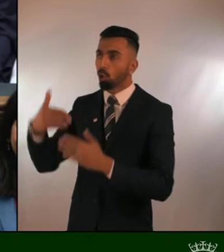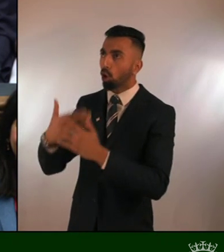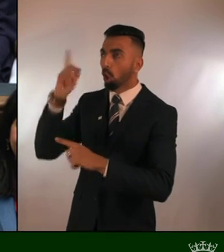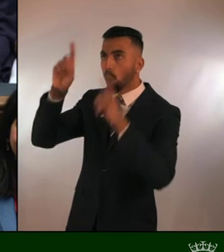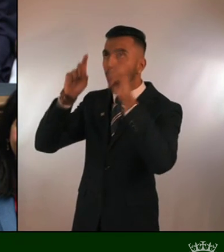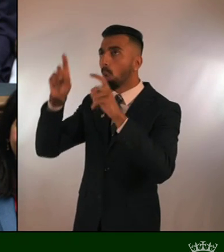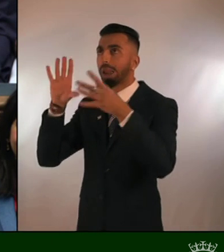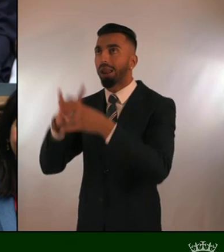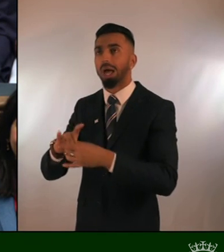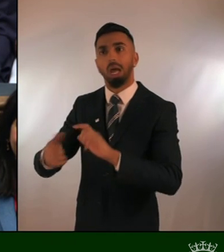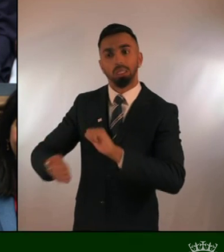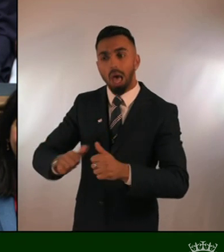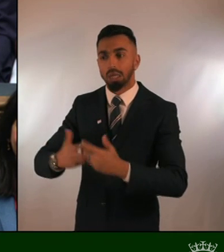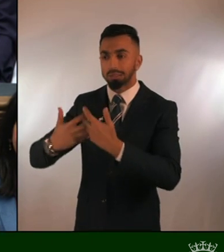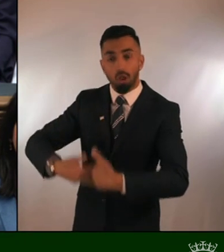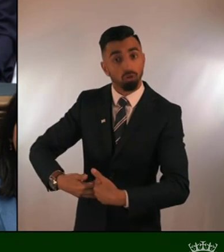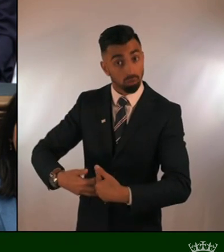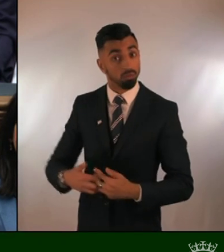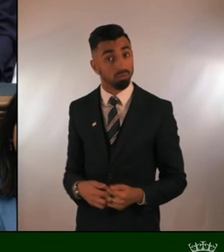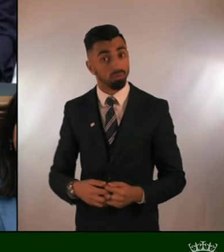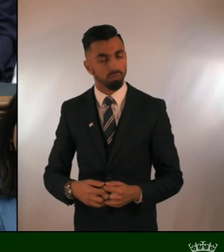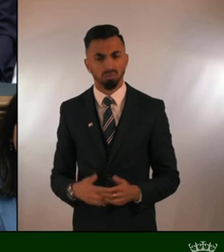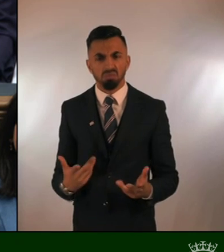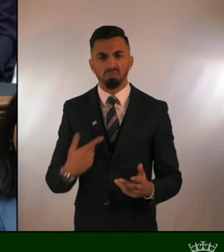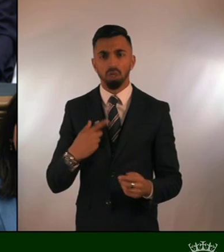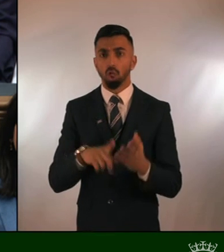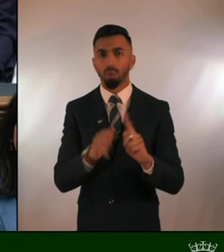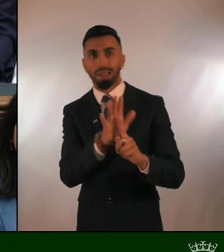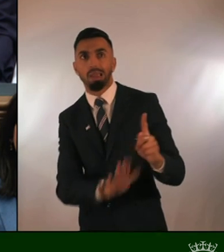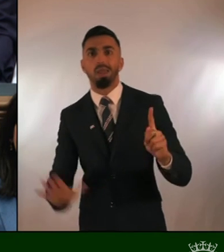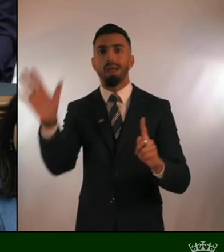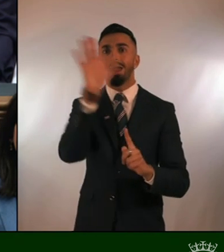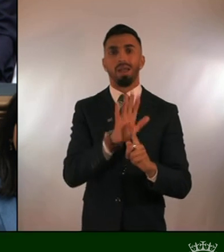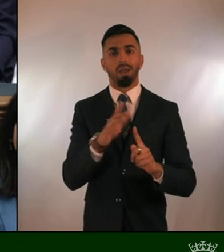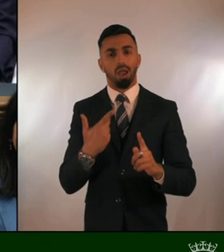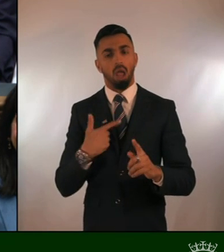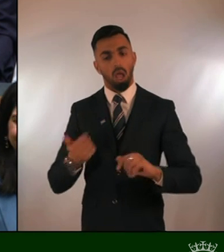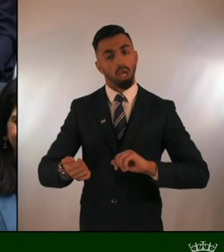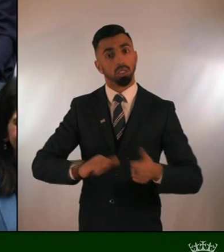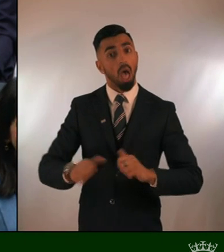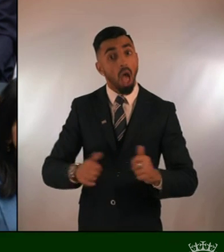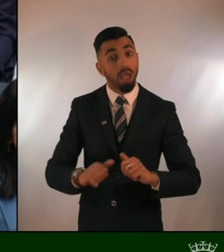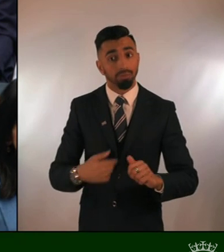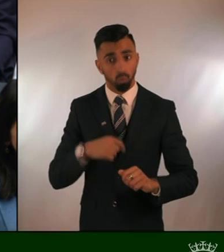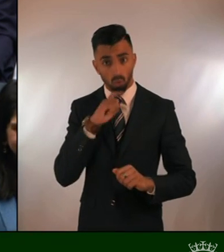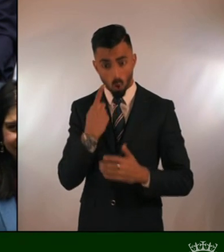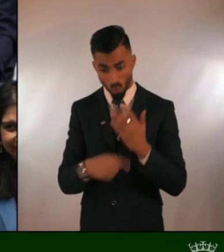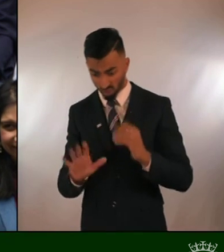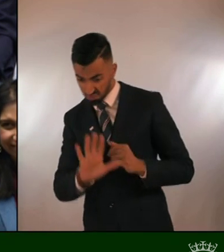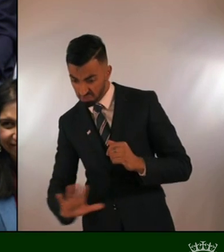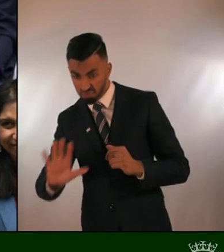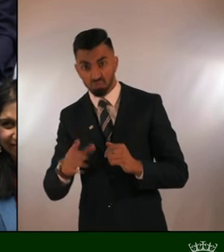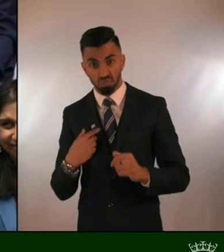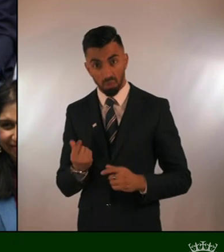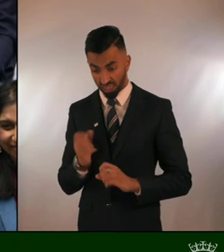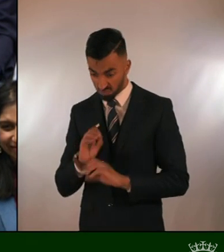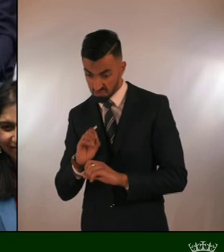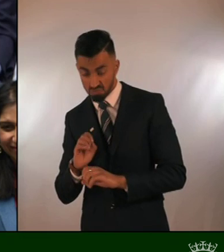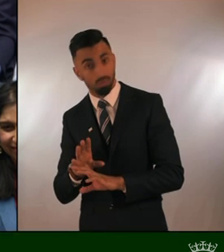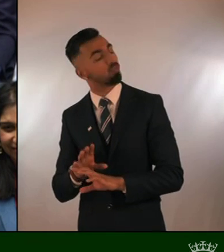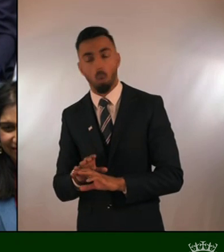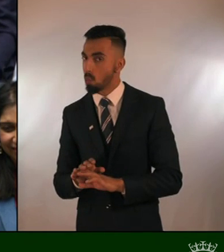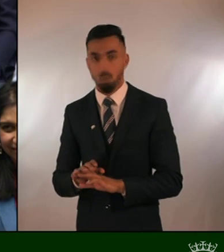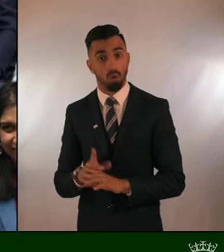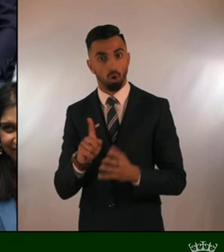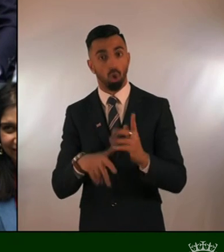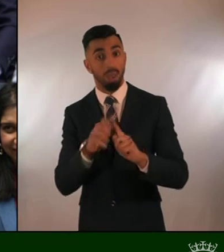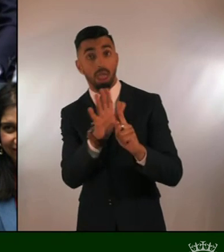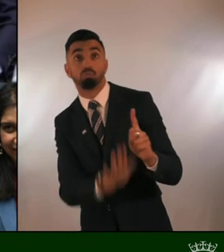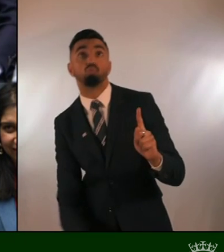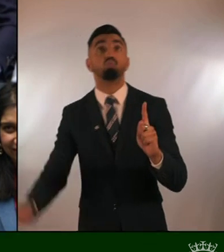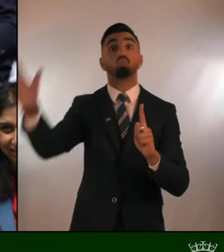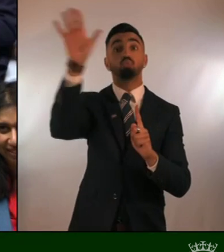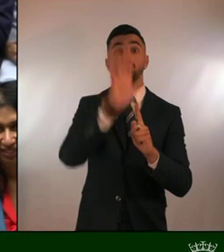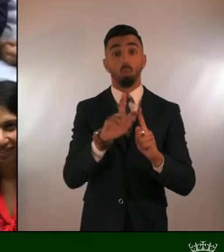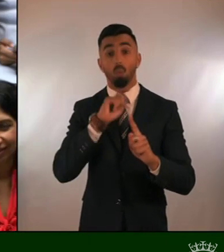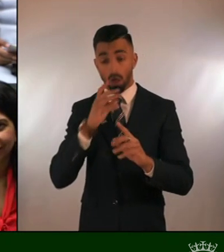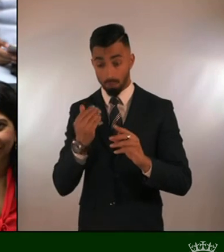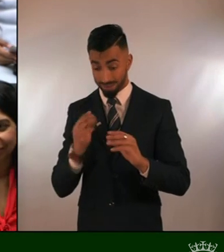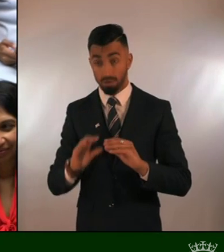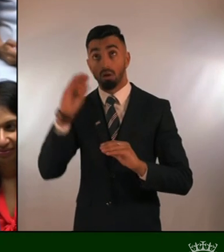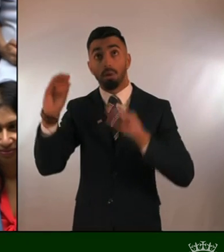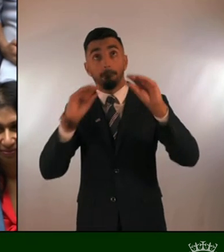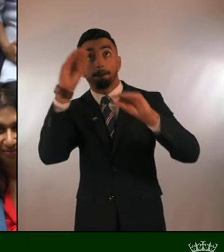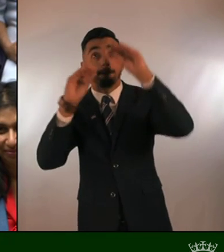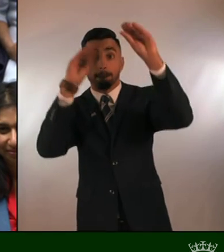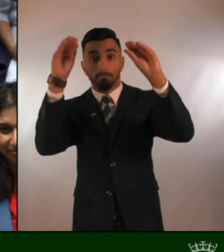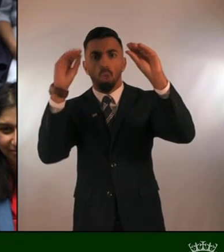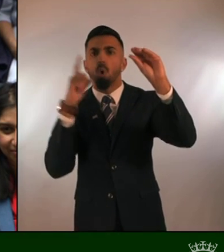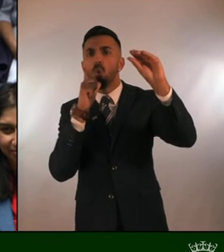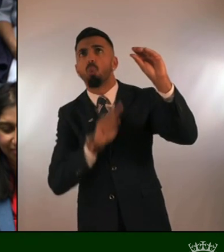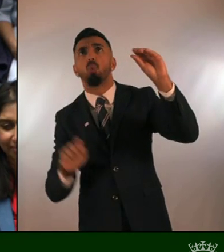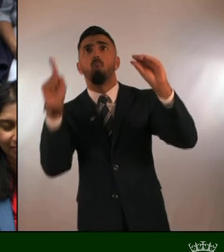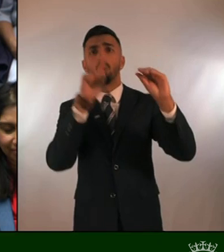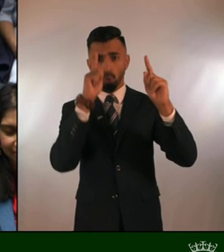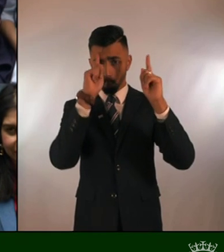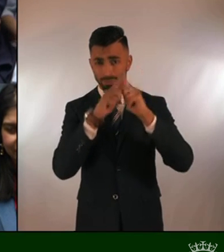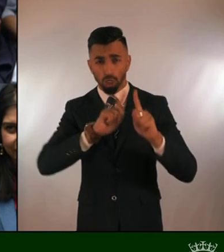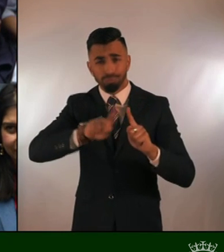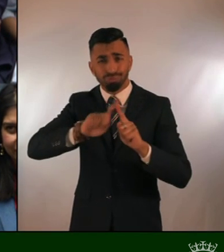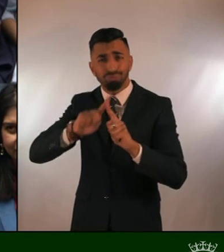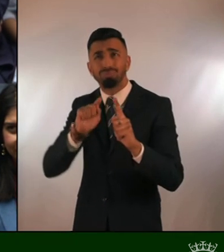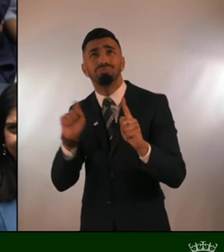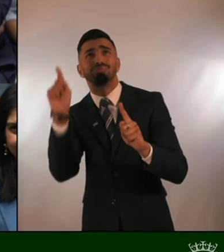Today, half of R&D funding goes to London, the east and the south-east of England, so we are investing £400 million of new funding in high-quality research, with much of that incremental funding going to our brilliant universities around the country.